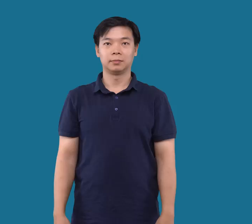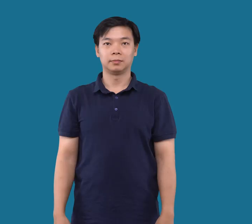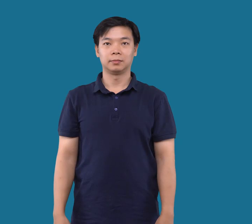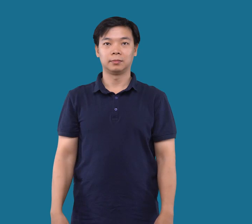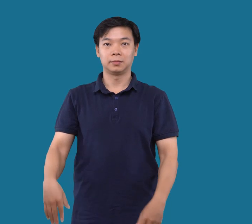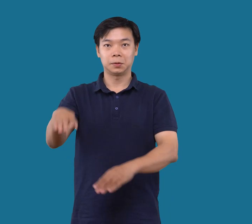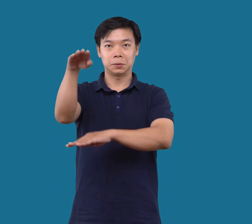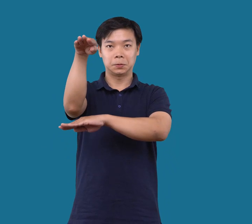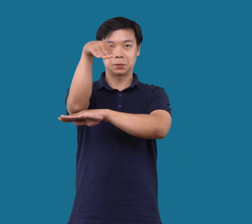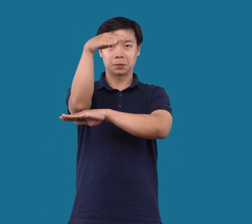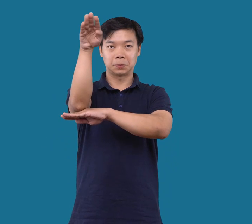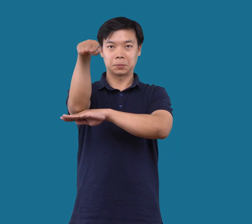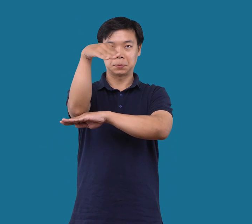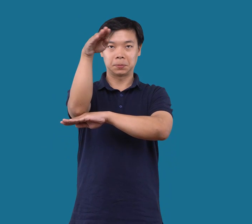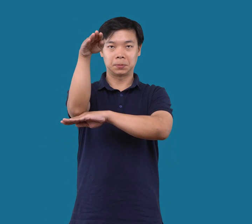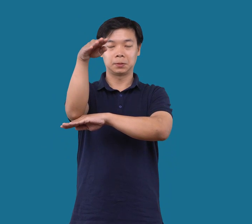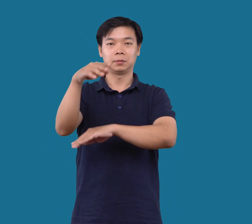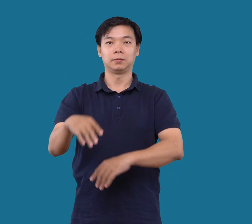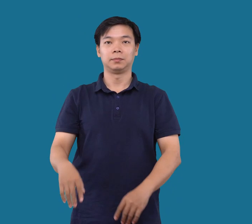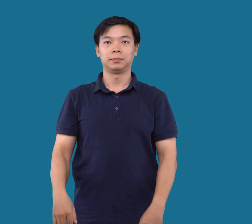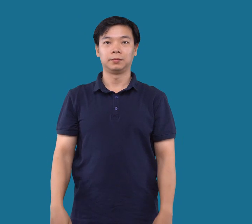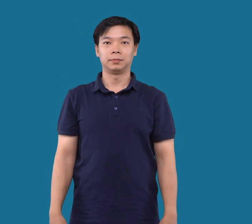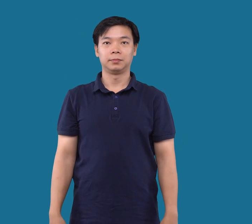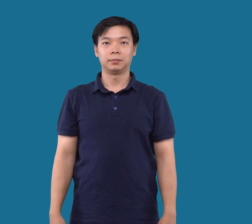con trăn